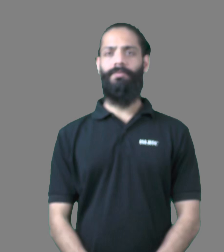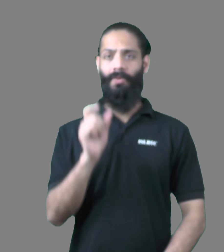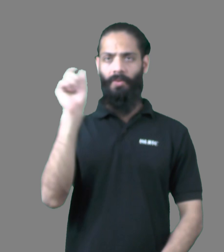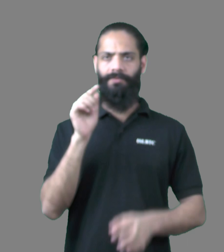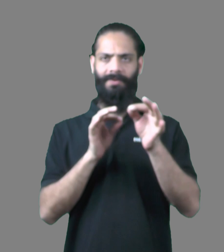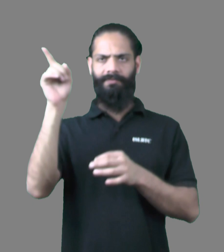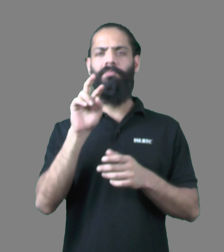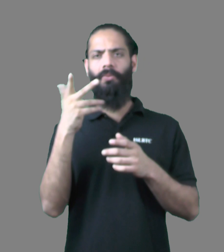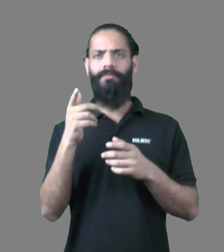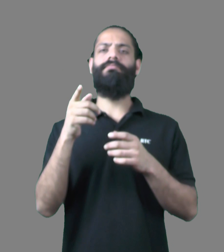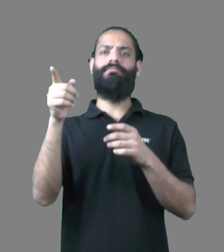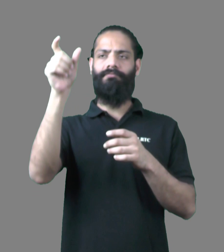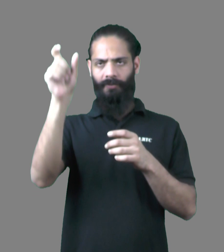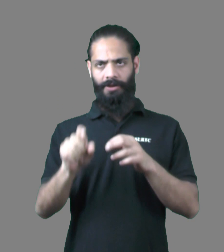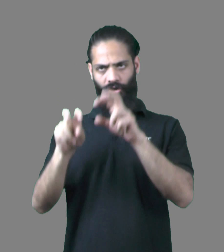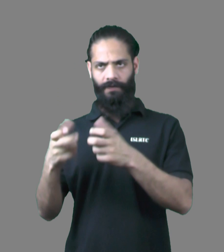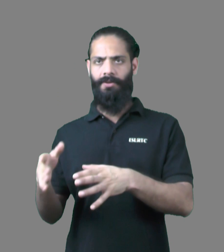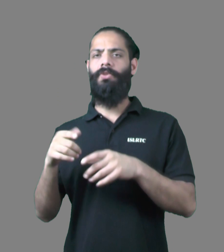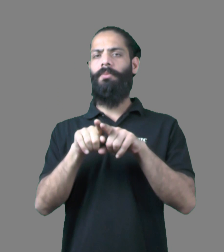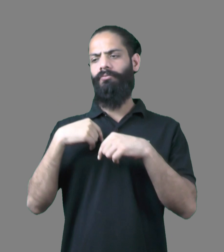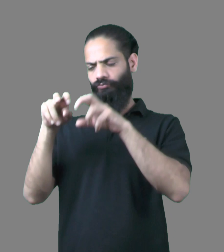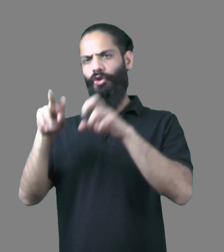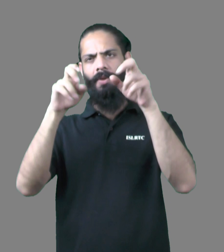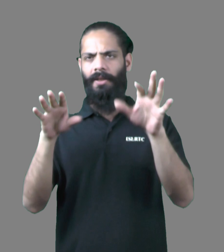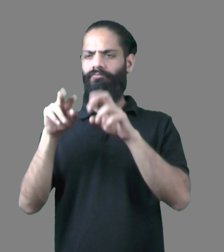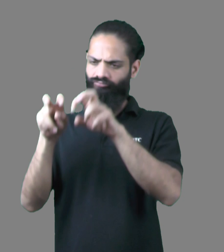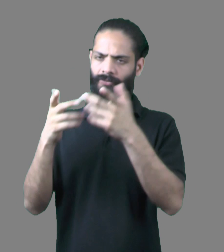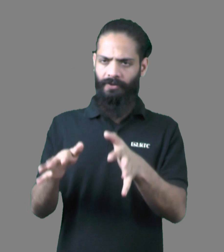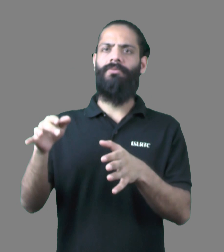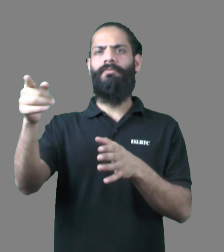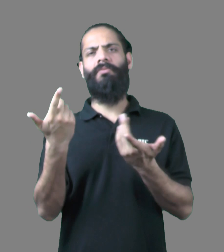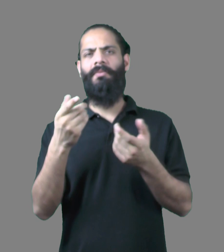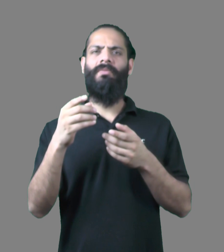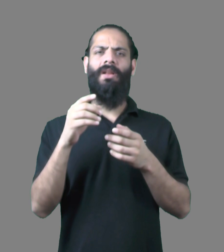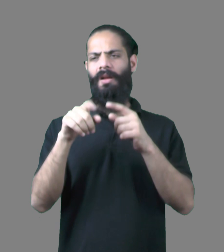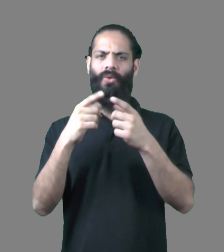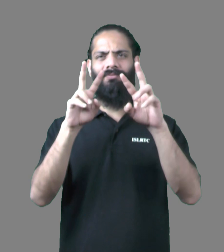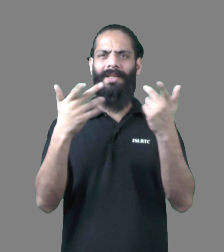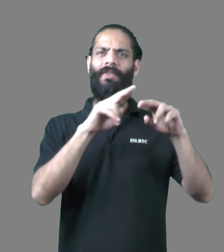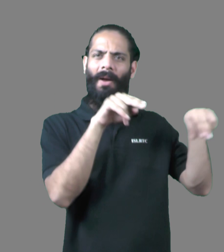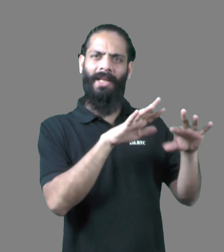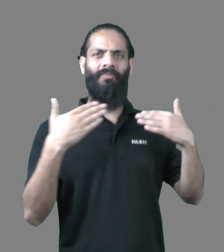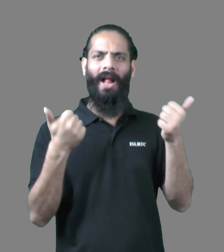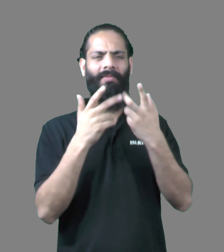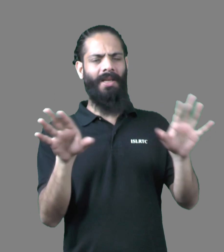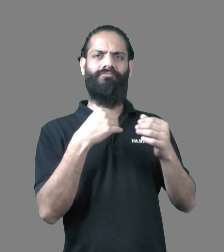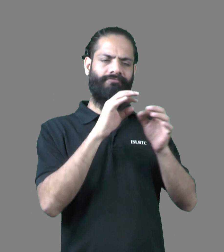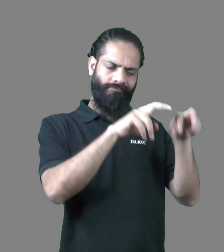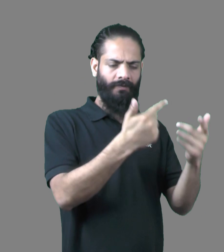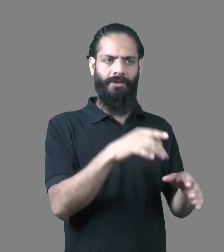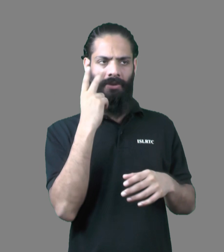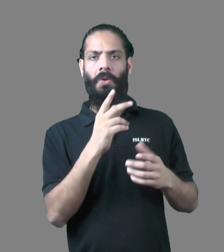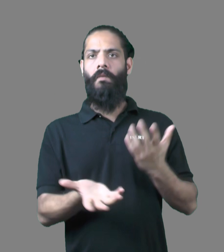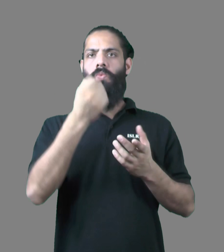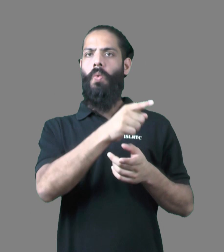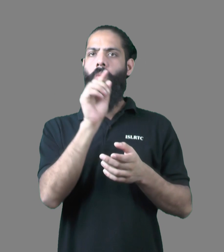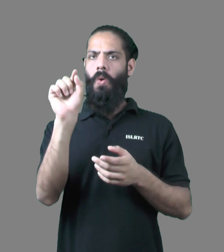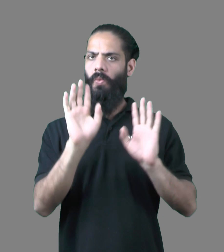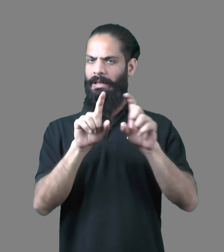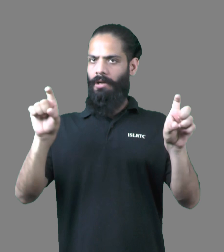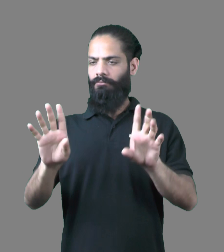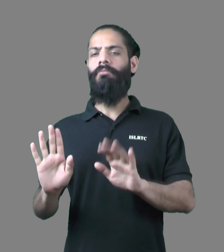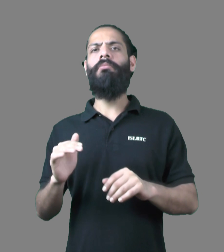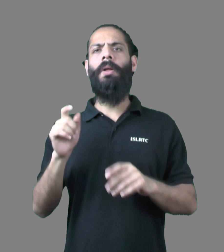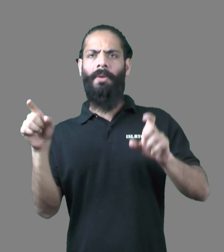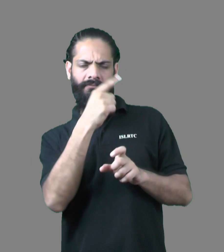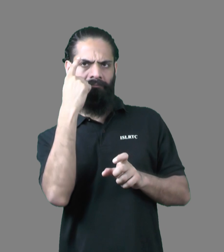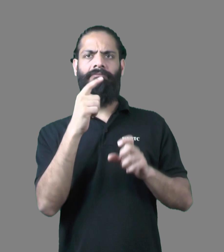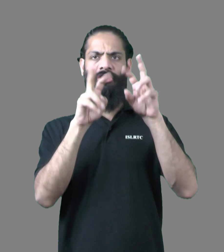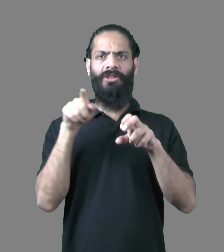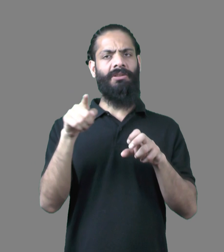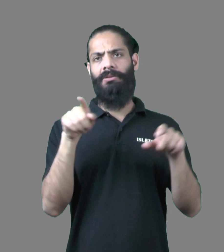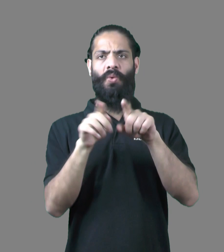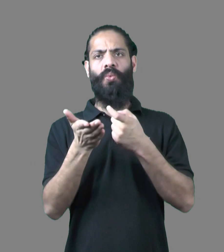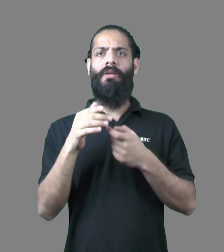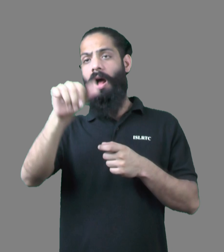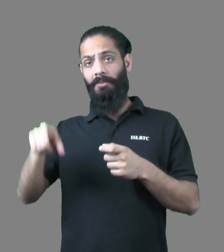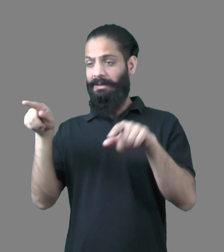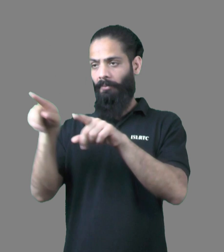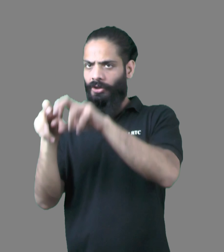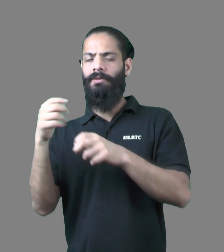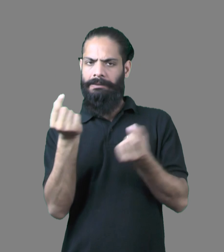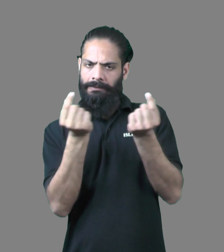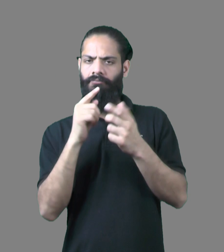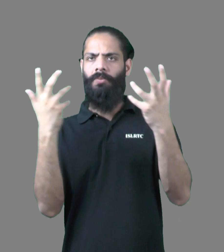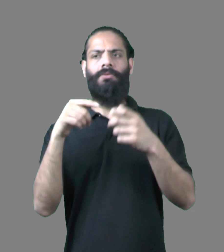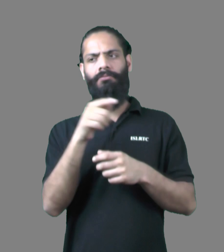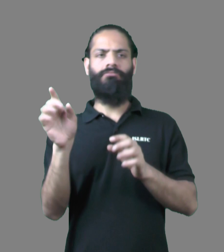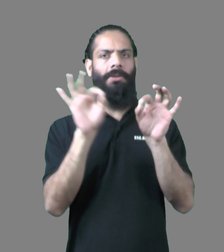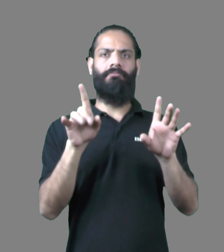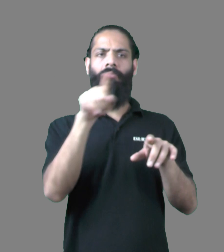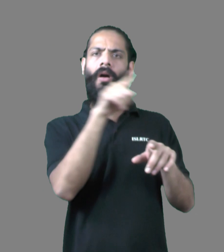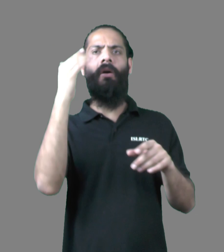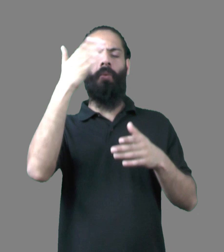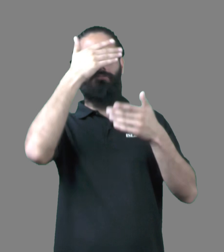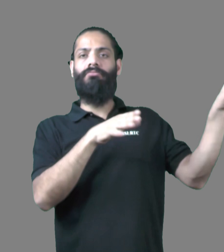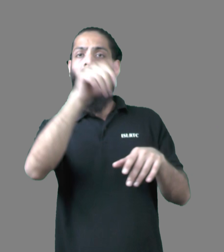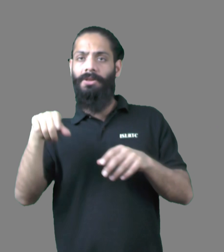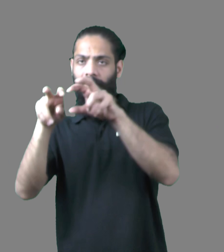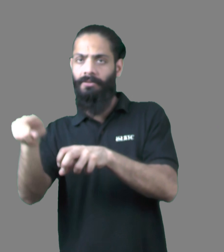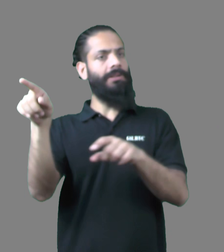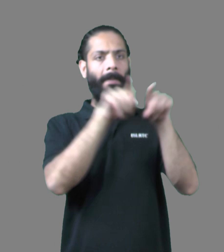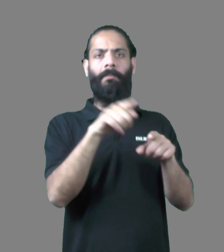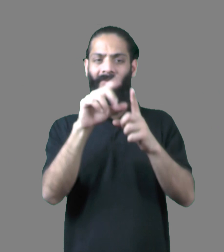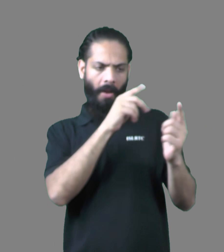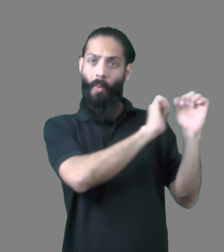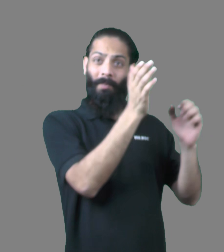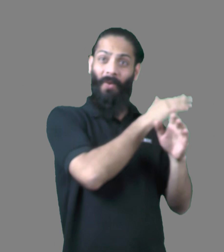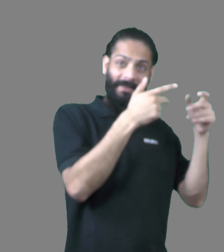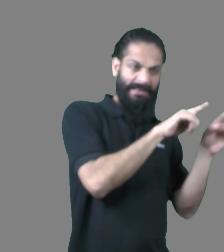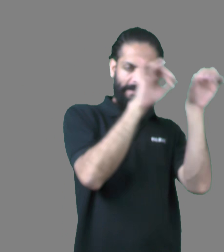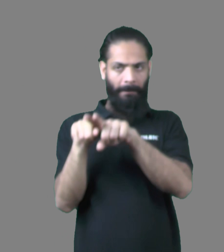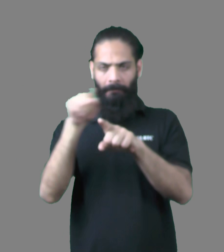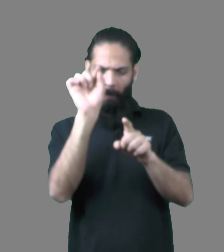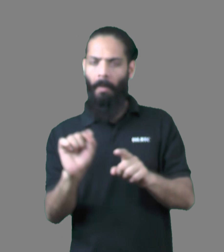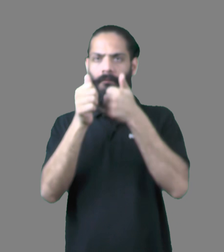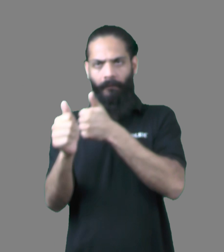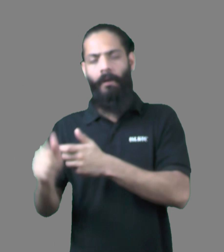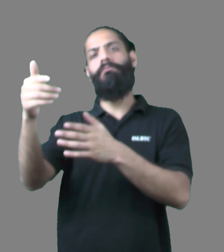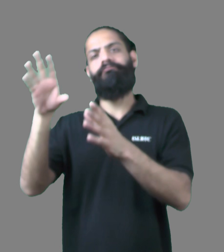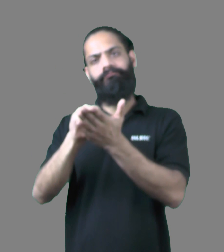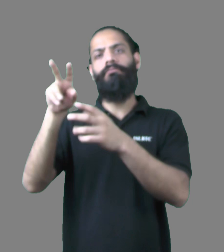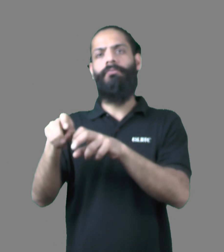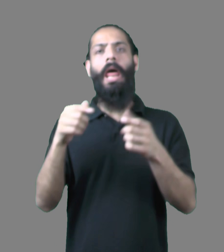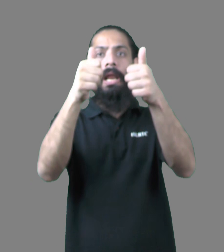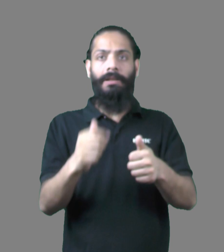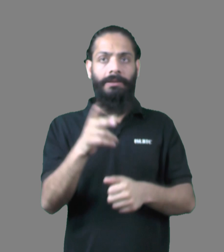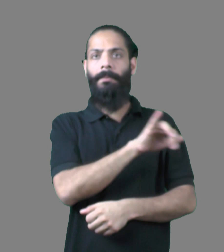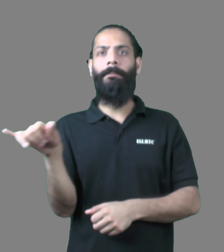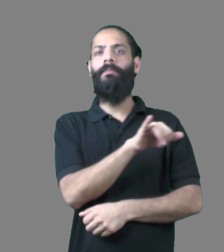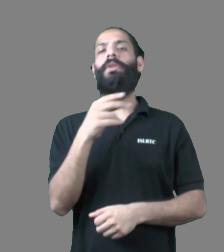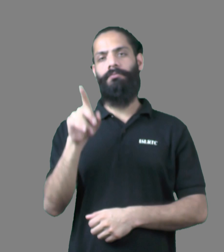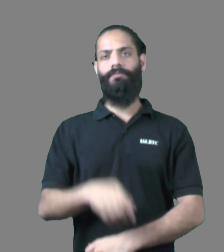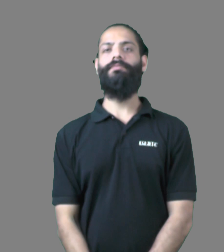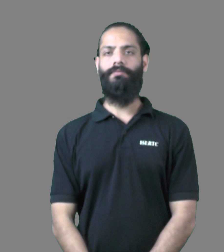Confirming Sample